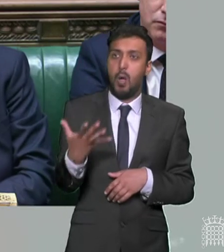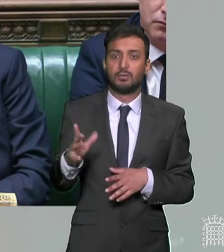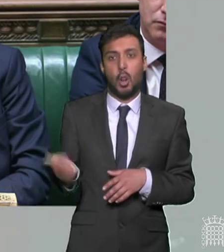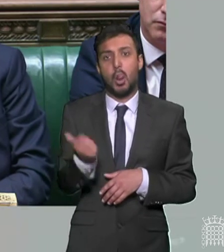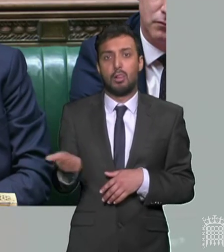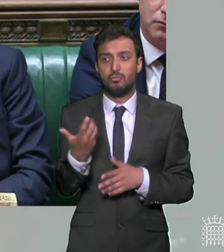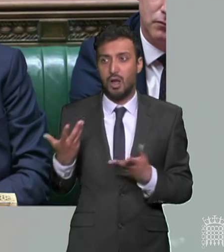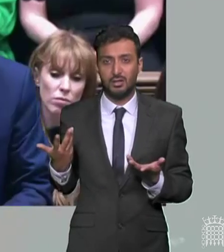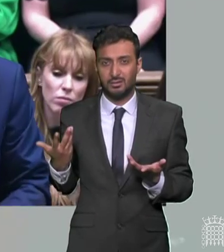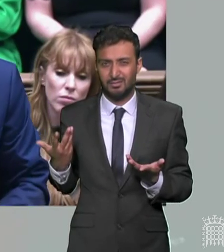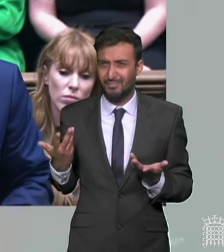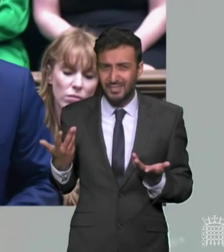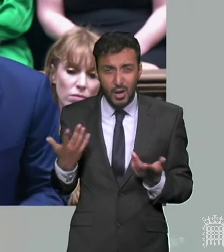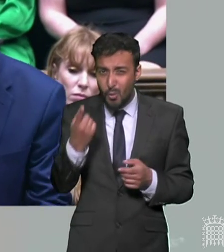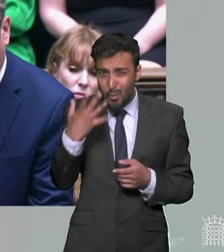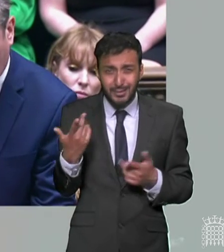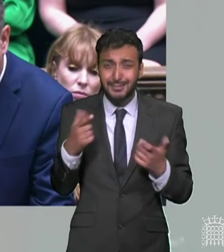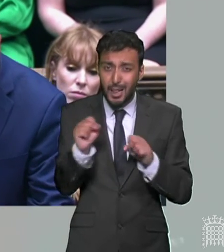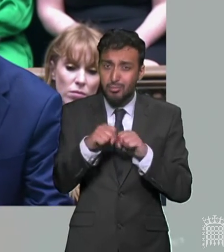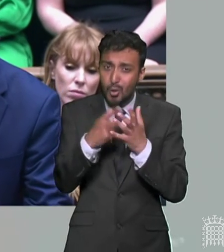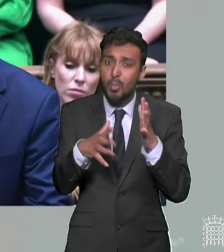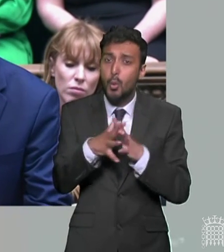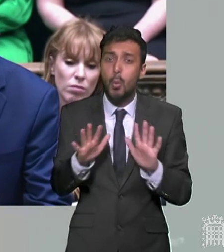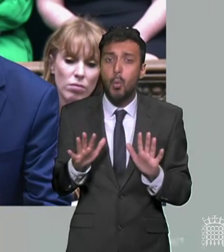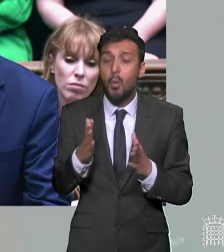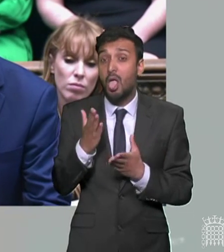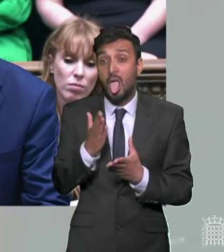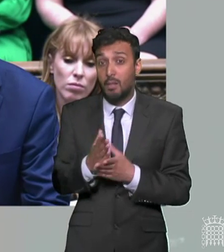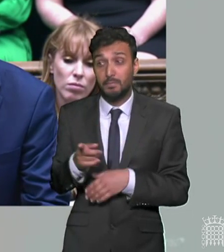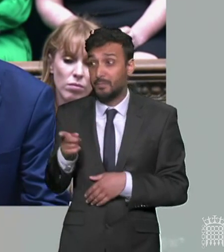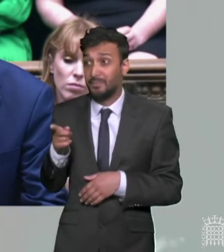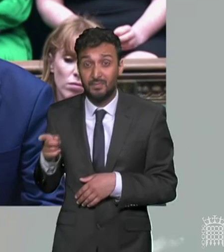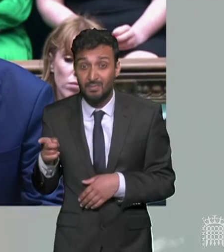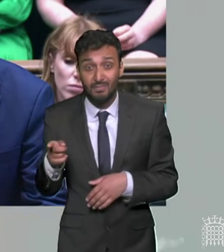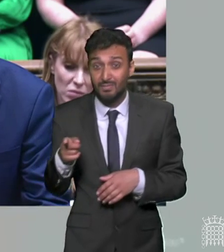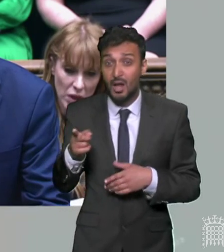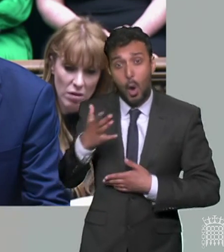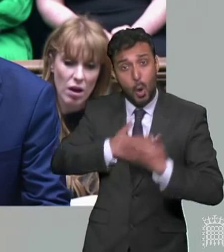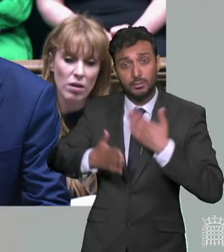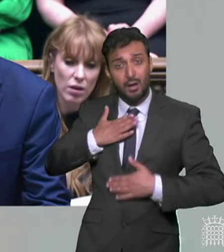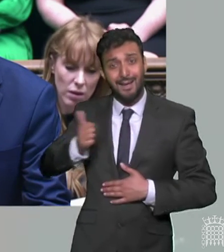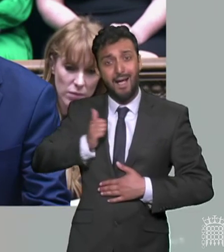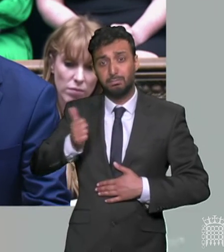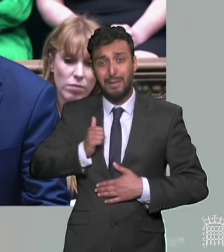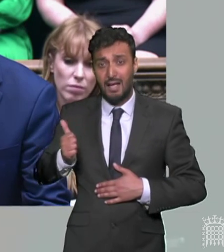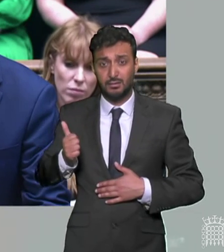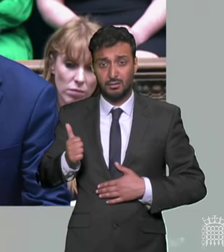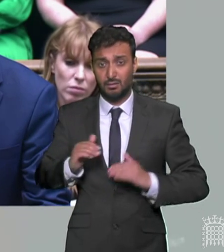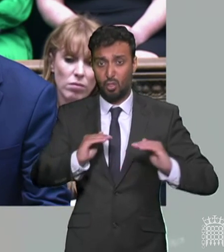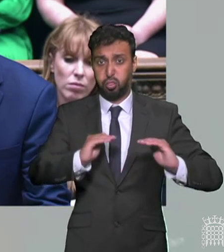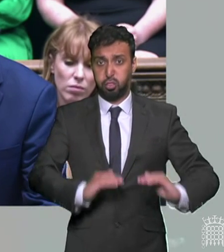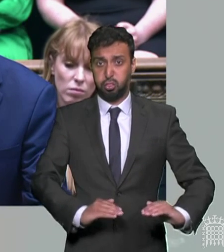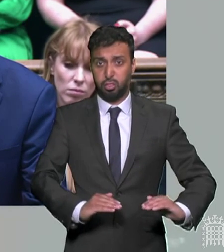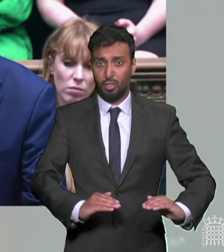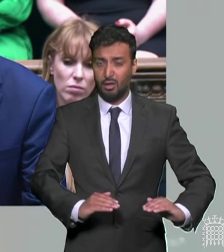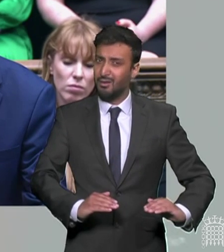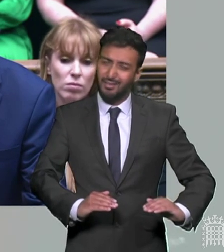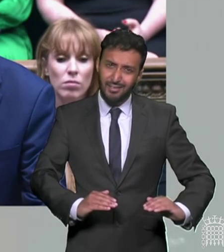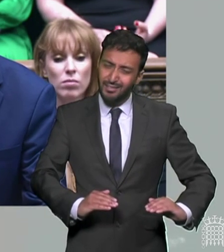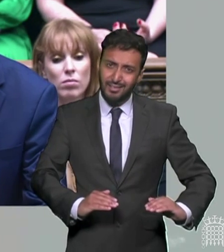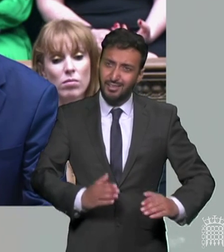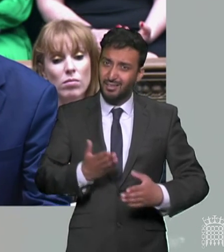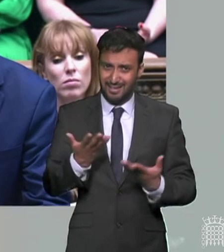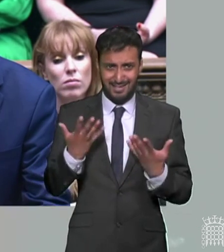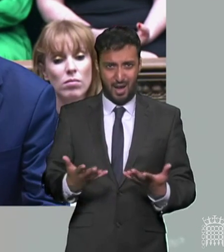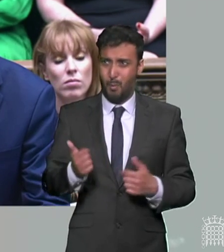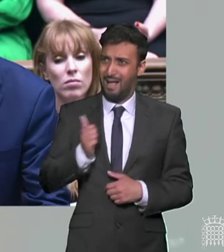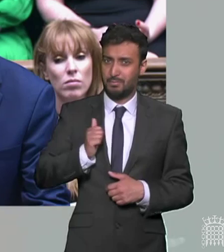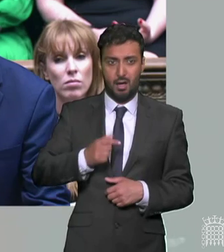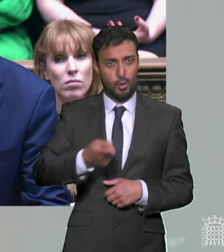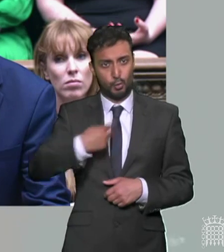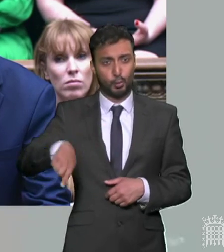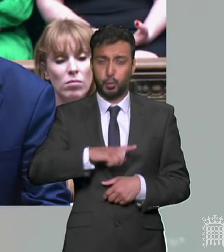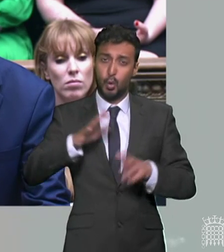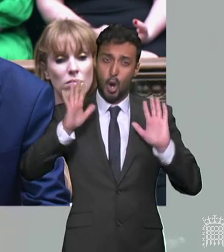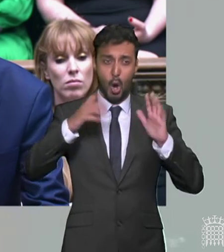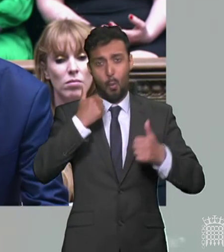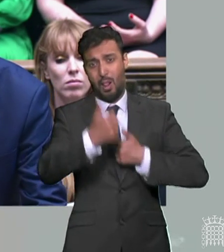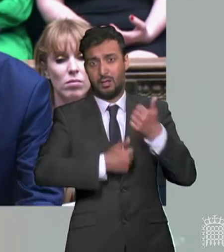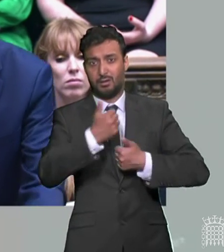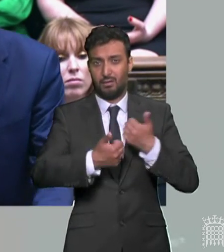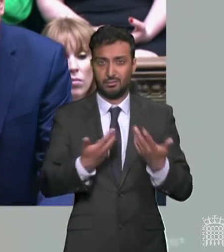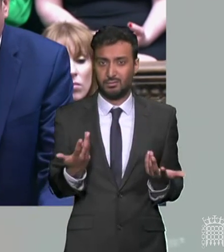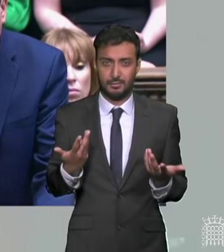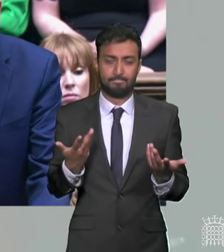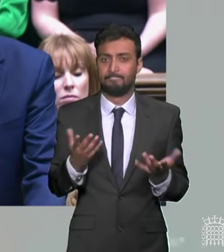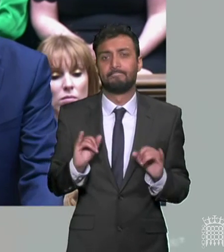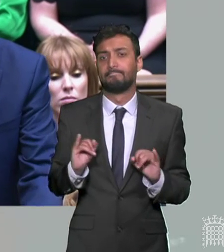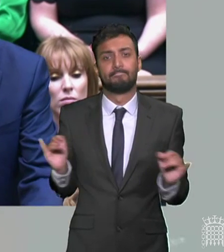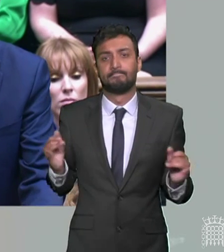The truth is that they set the bar for his conduct lower than a snake’s belly, and now they expect the rest of us to congratulate him as he stumbles over it.